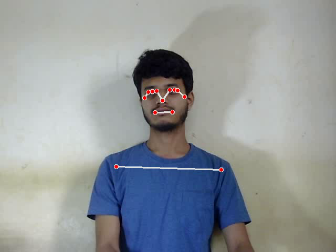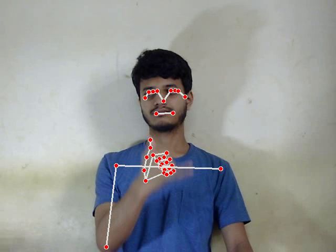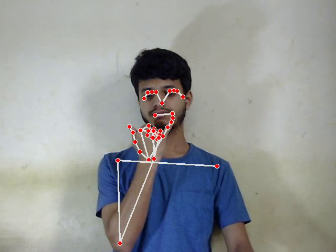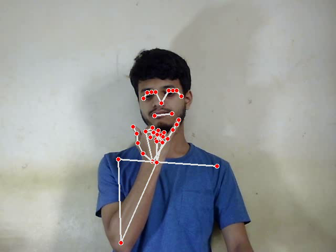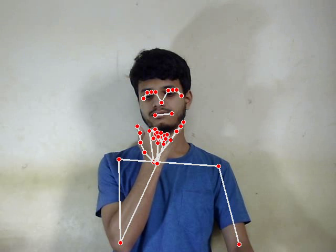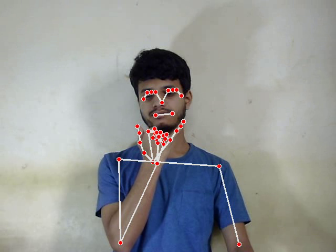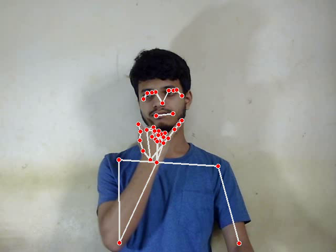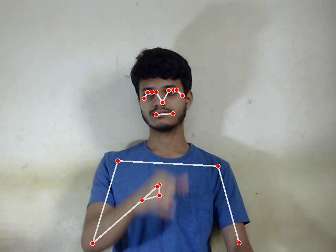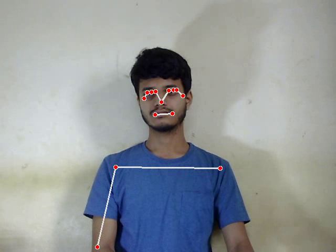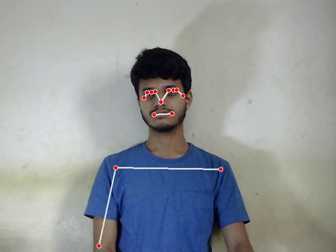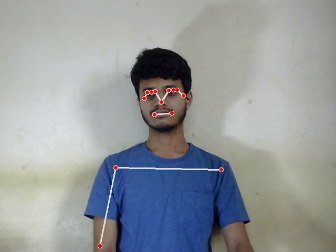wrong